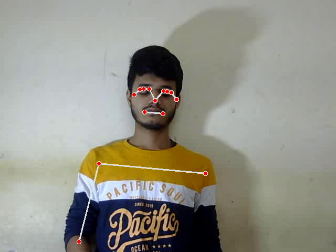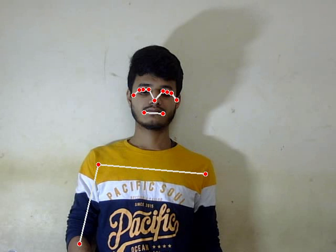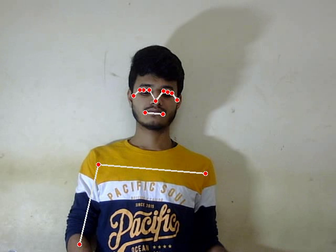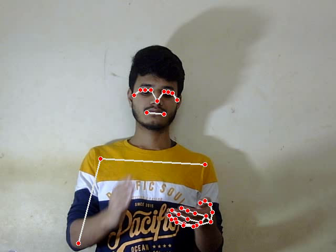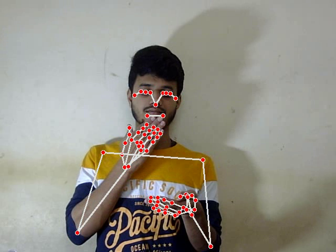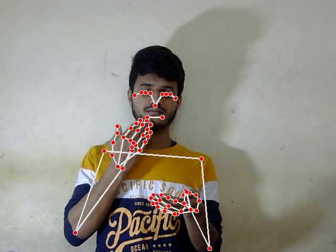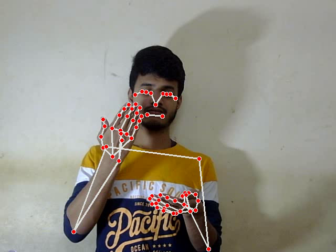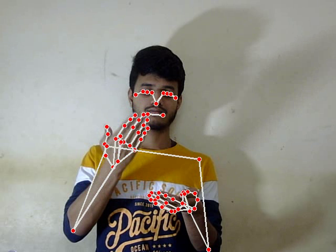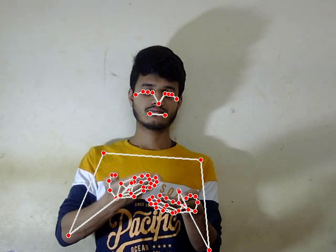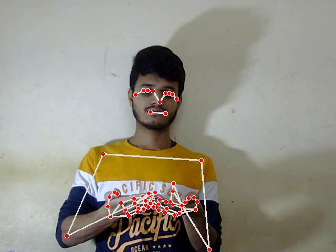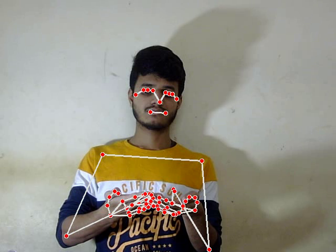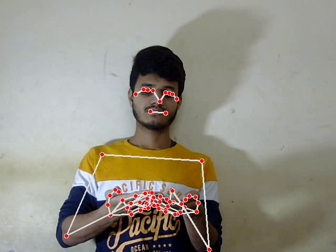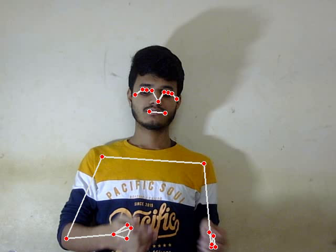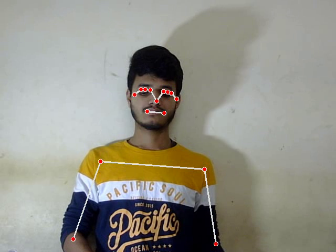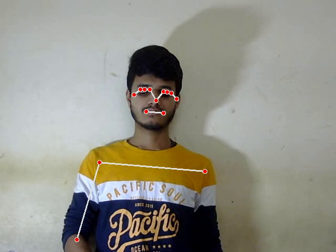good